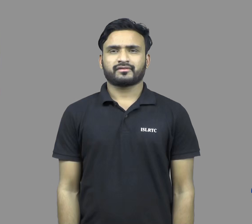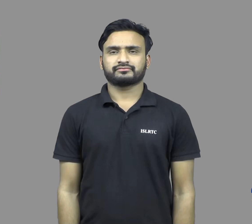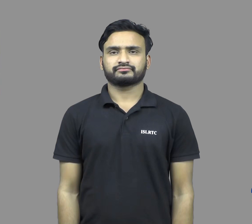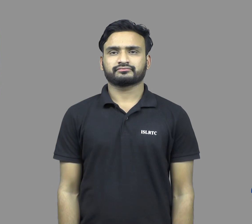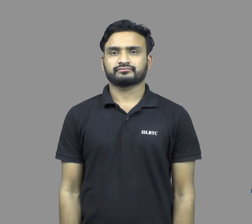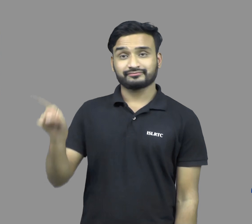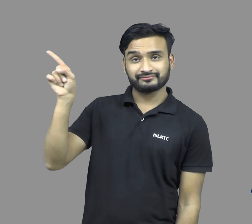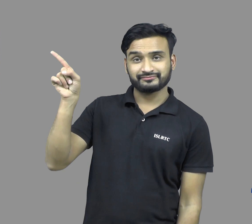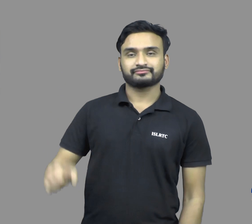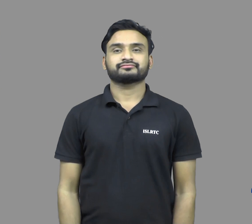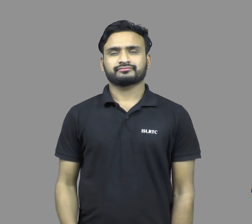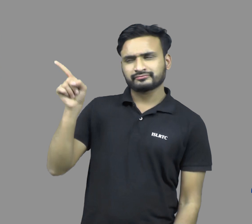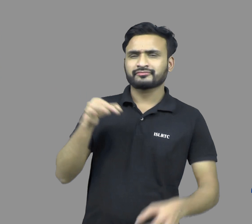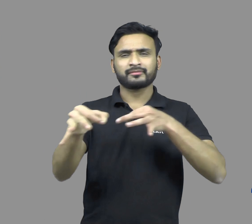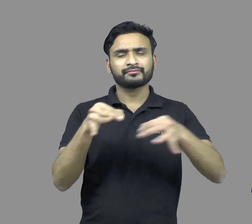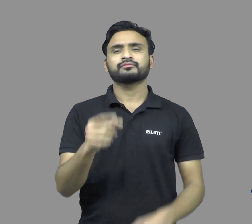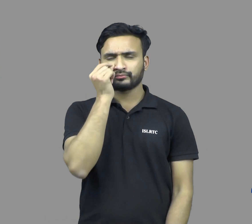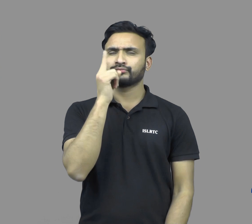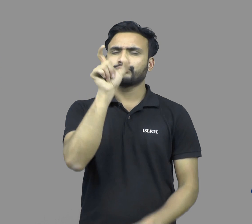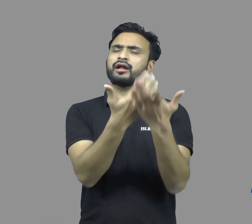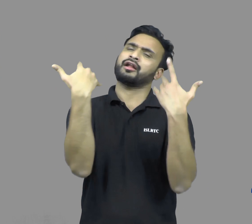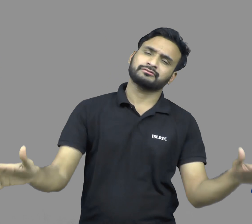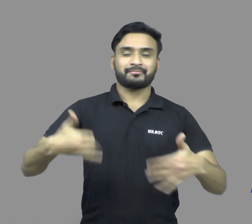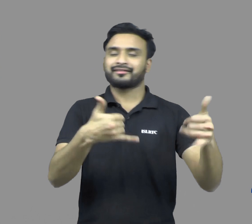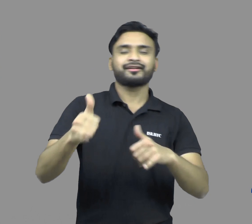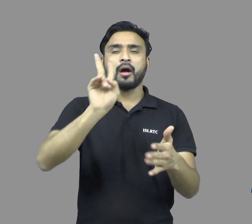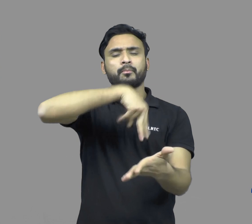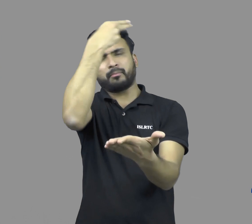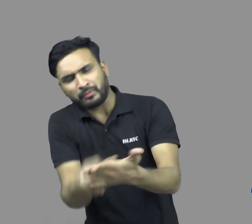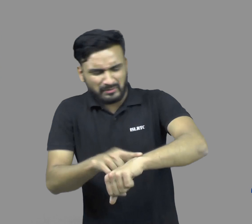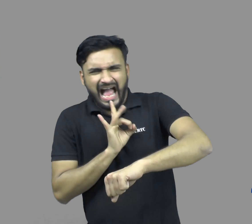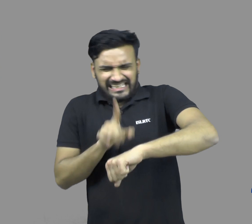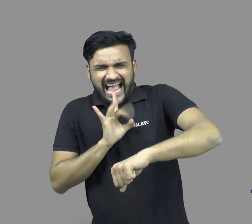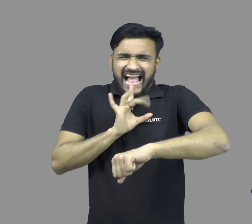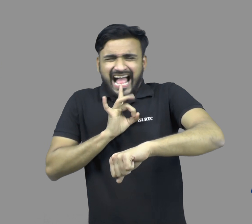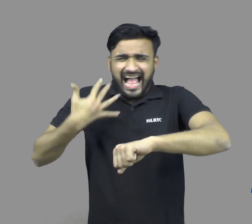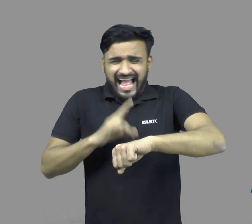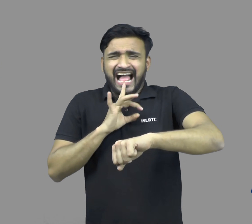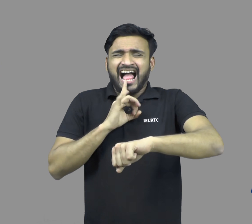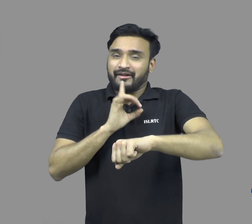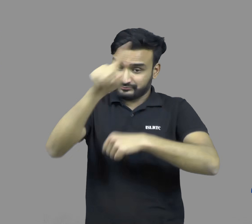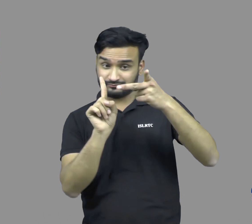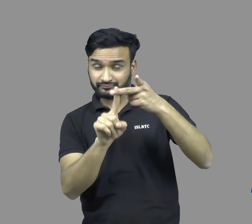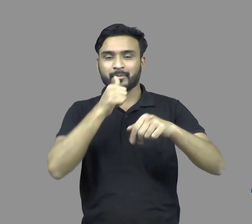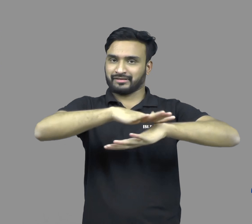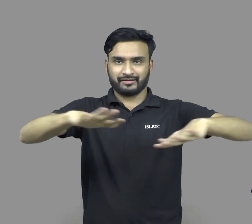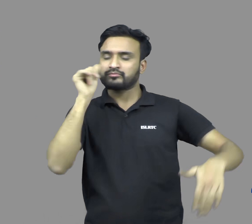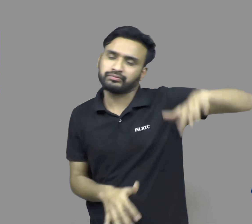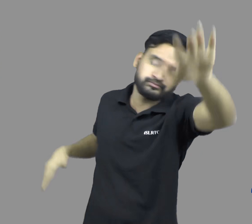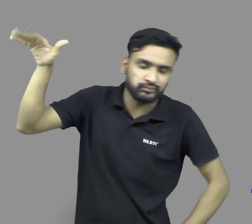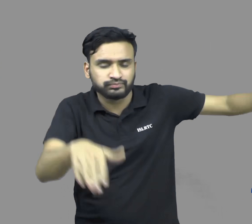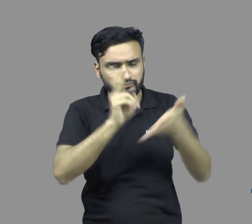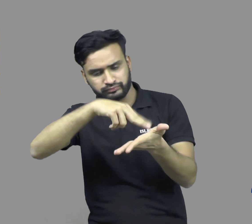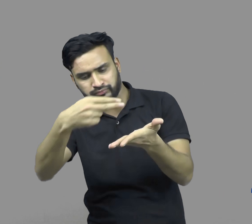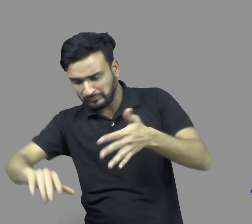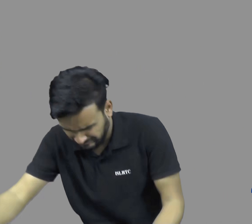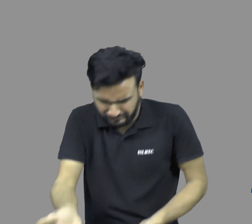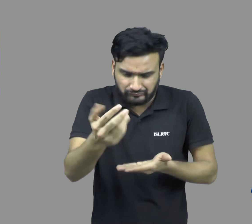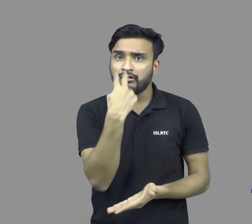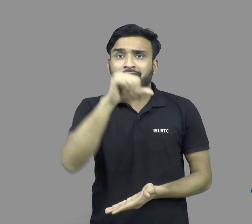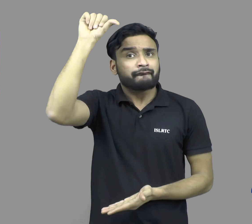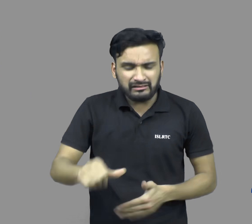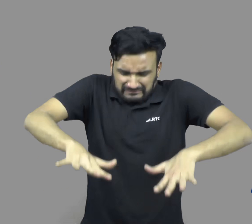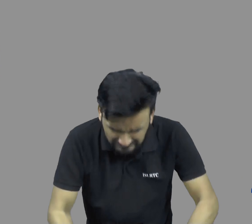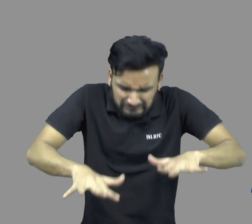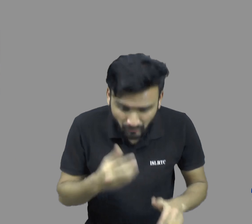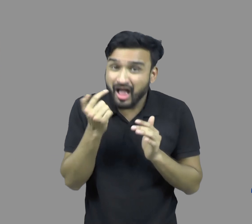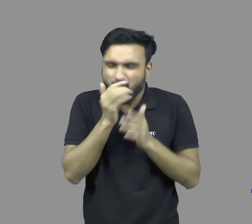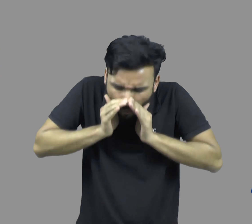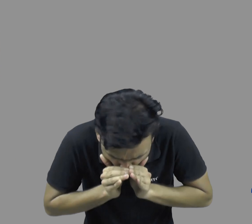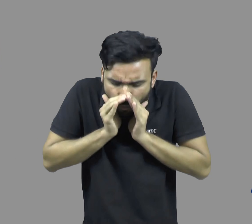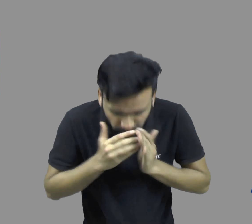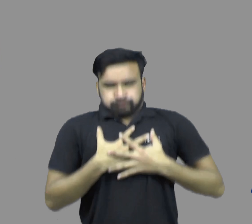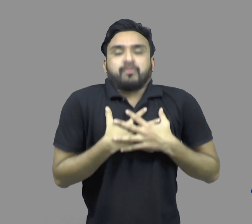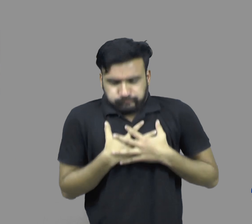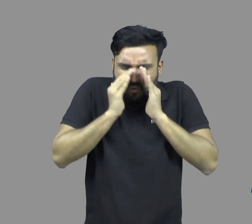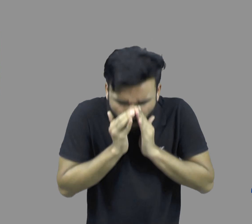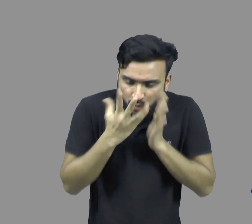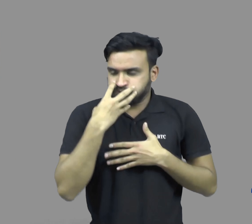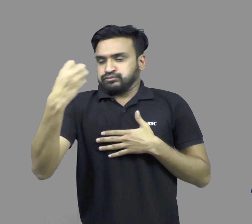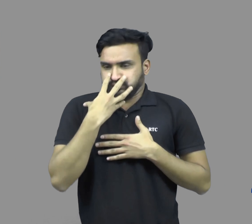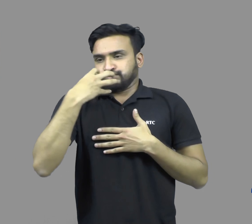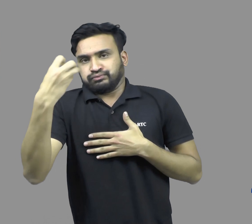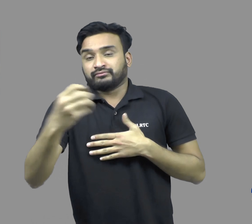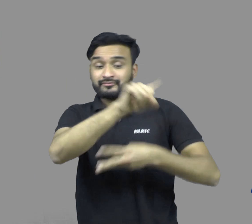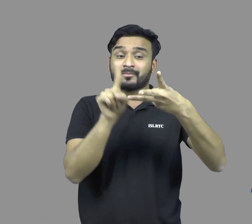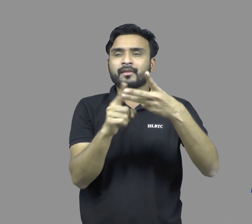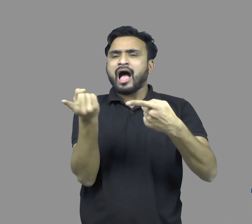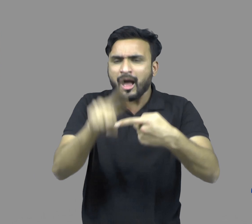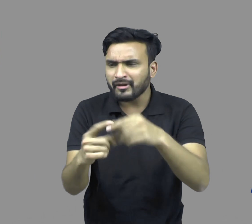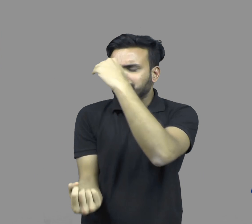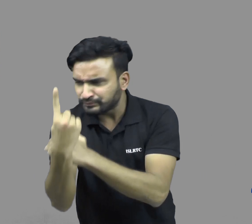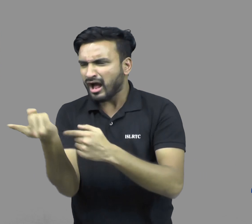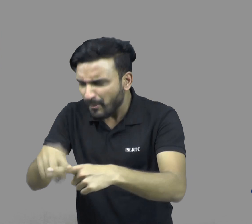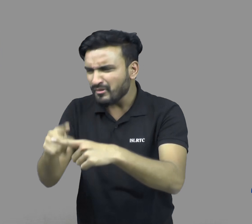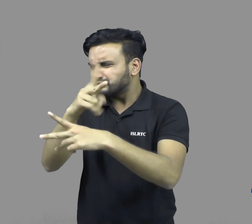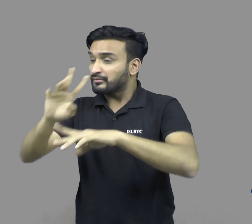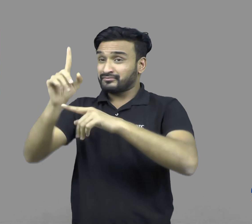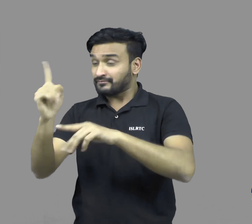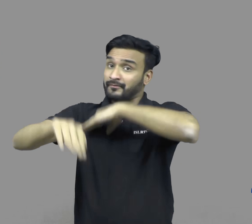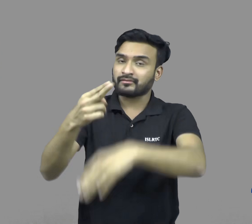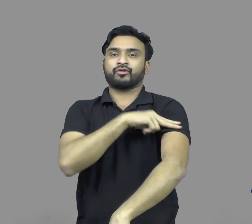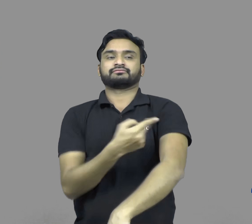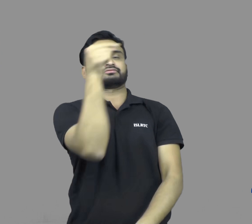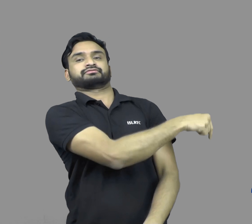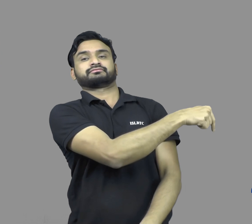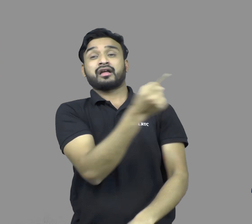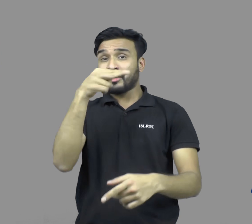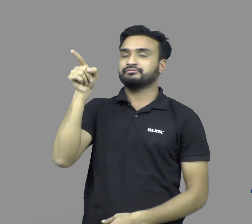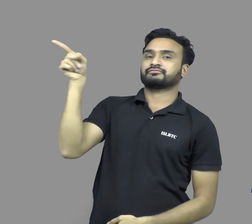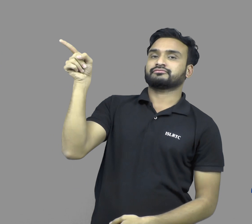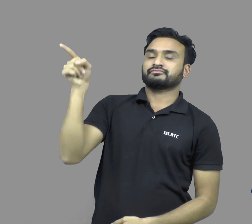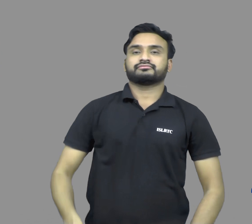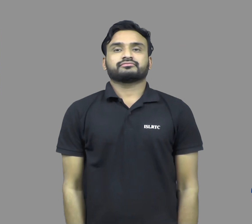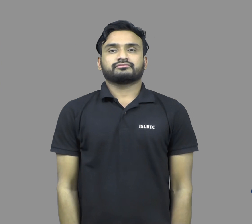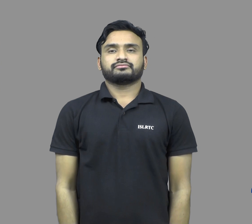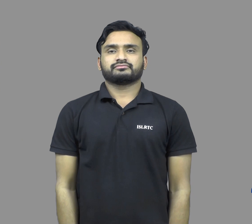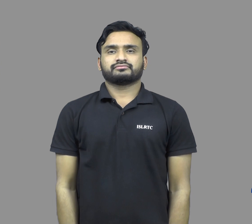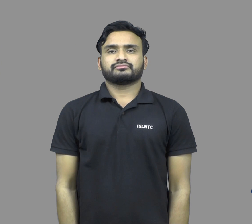First Aid